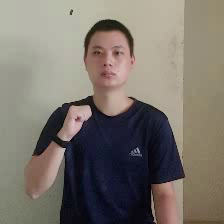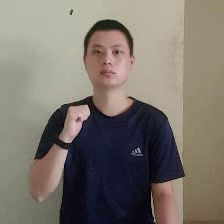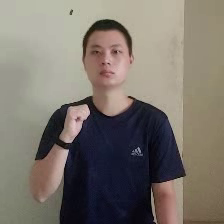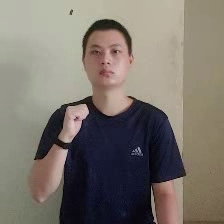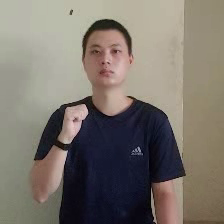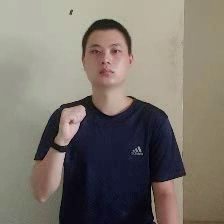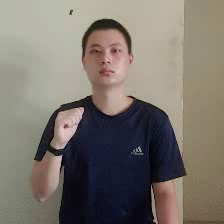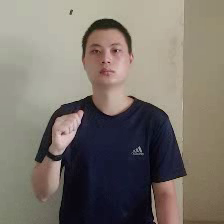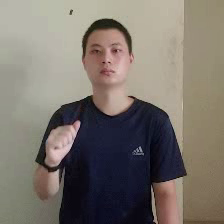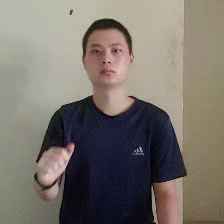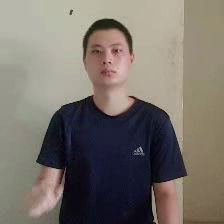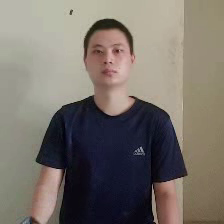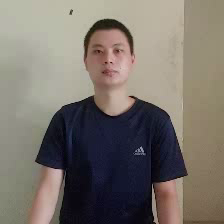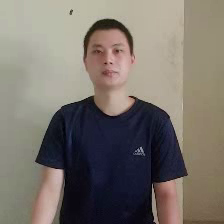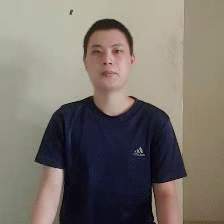Nghỉ ngơi